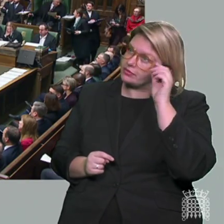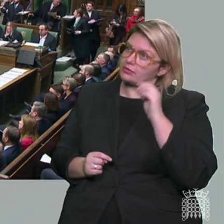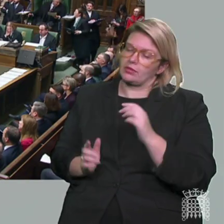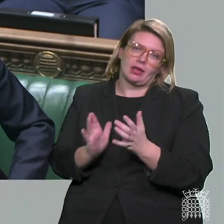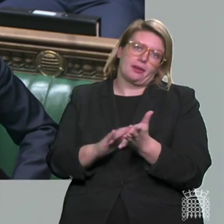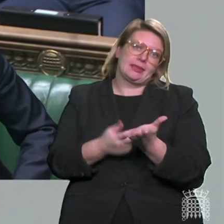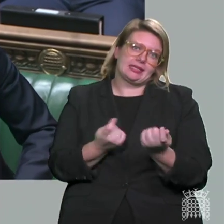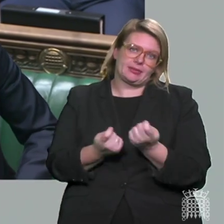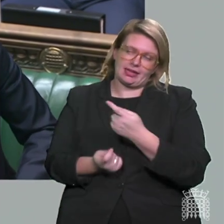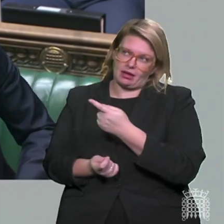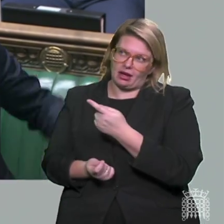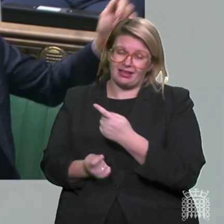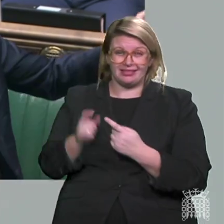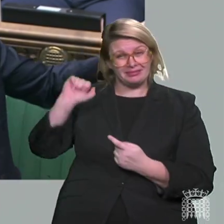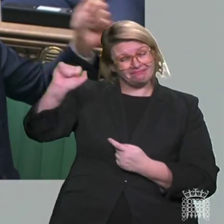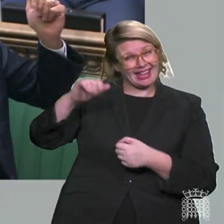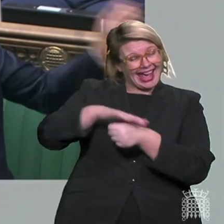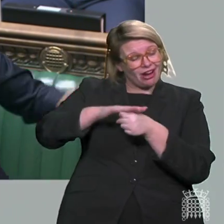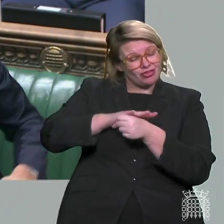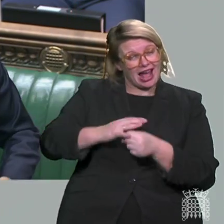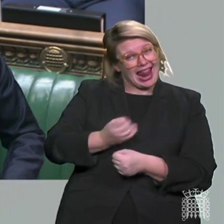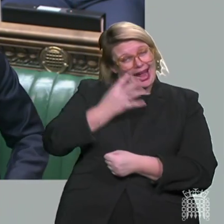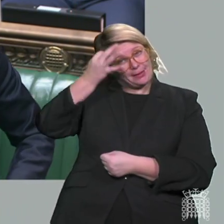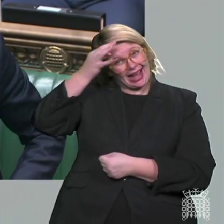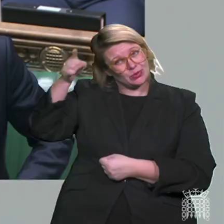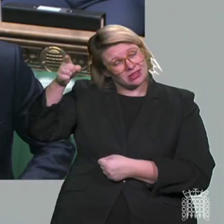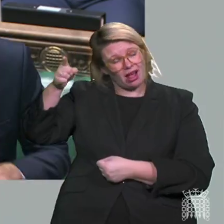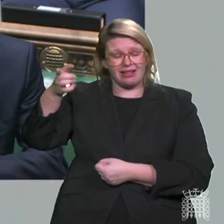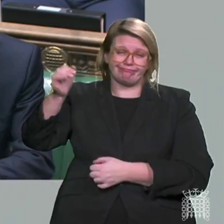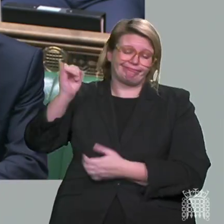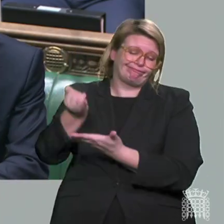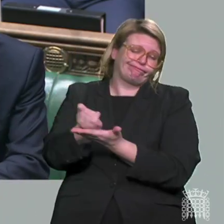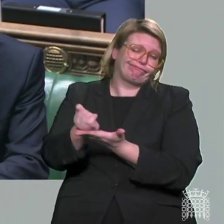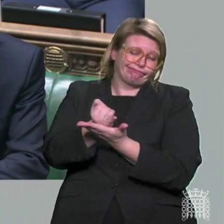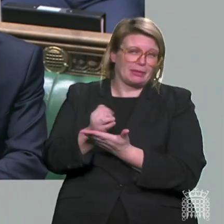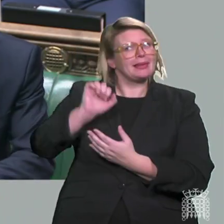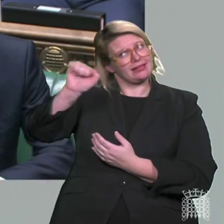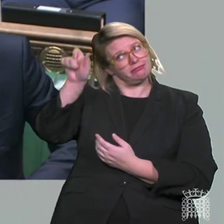Unlike the Labour council, my honourable Friend is a fantastic champion for his constituents in Bingley.